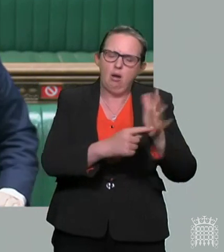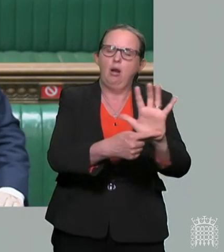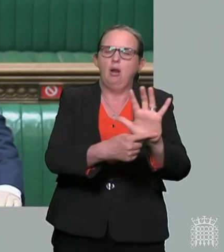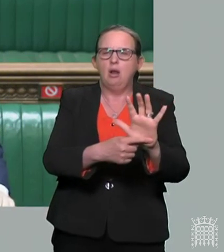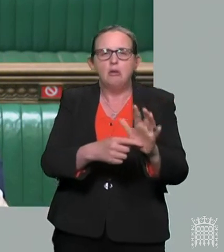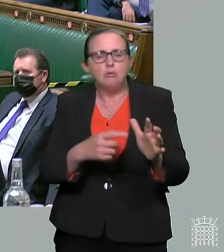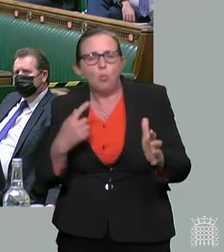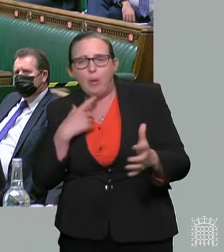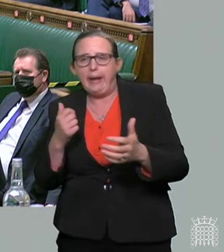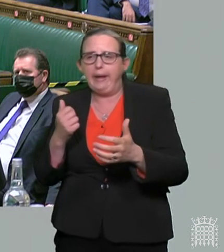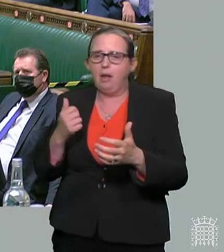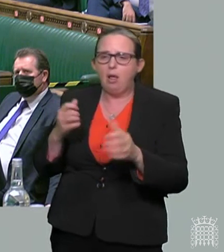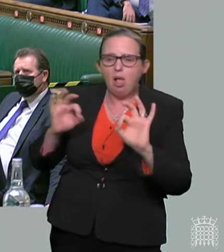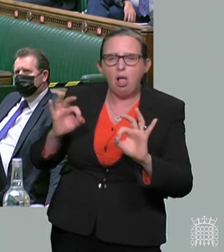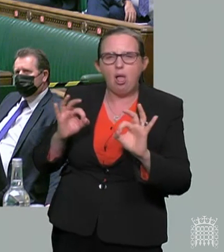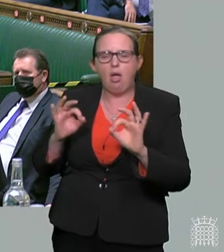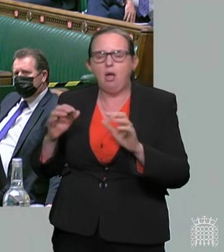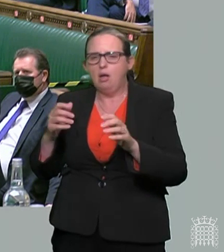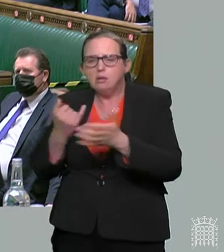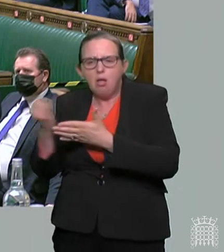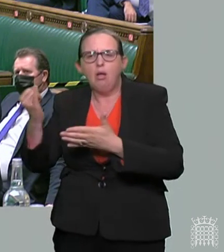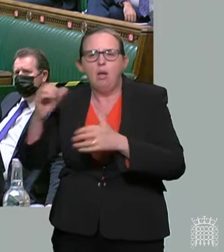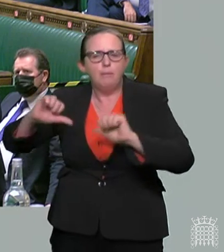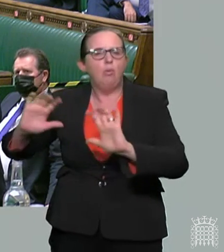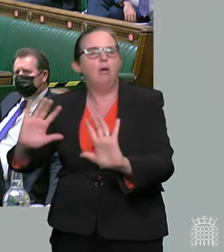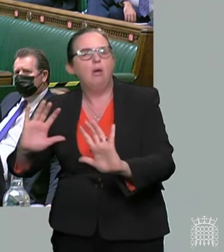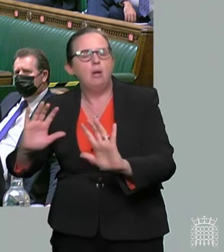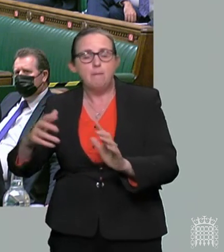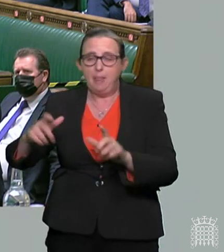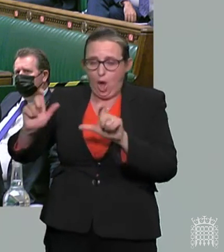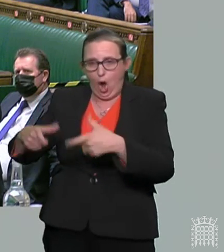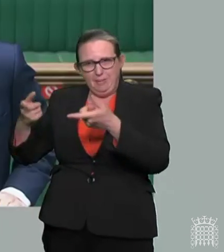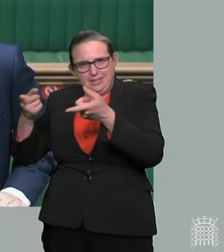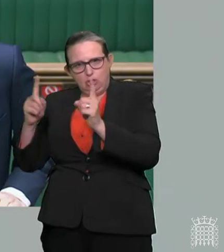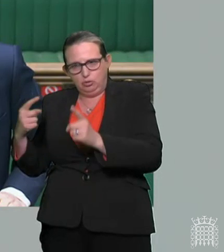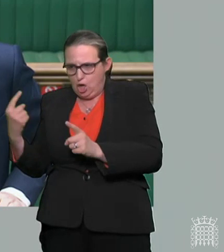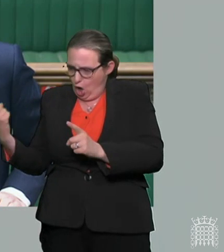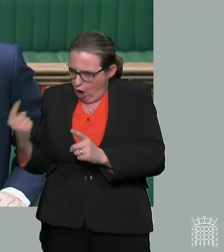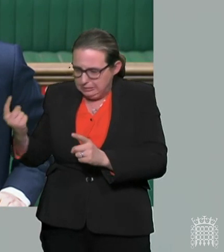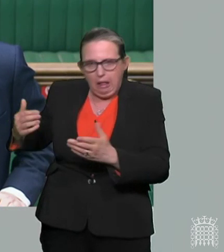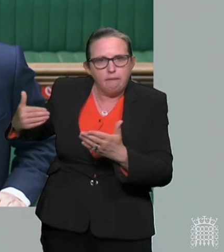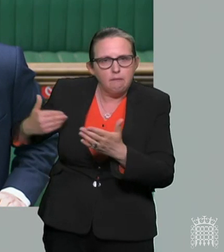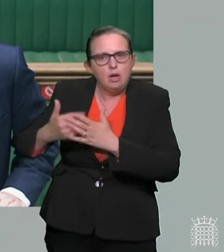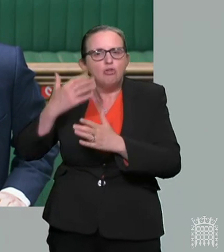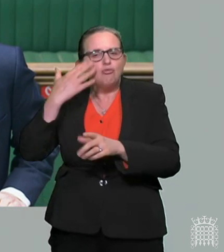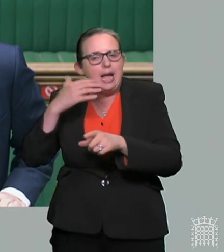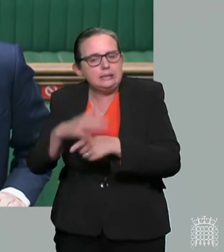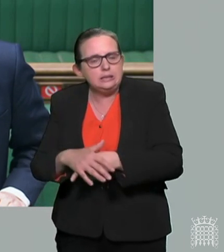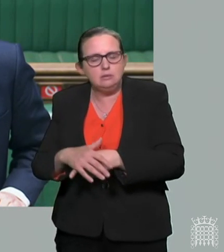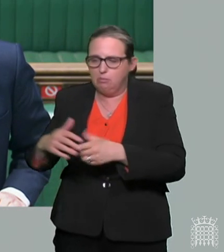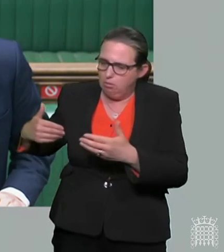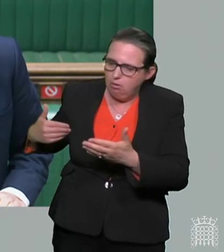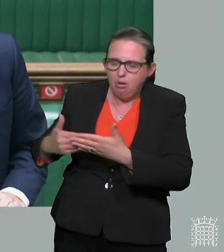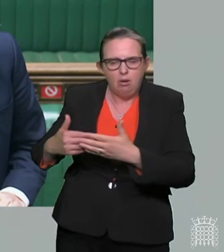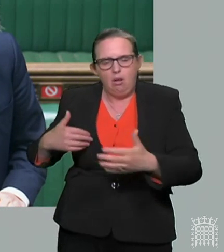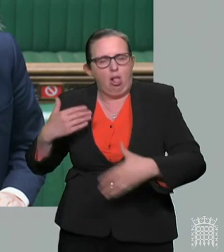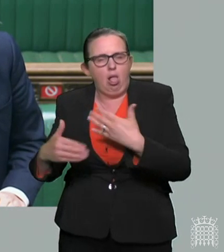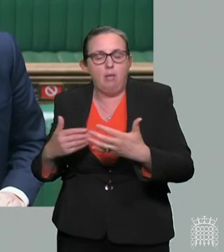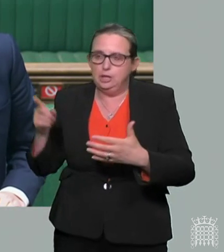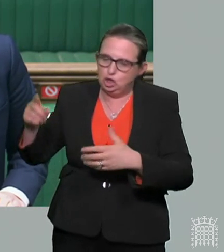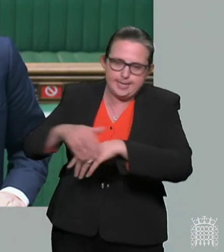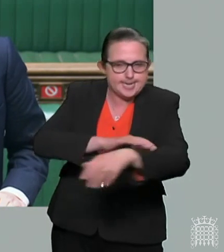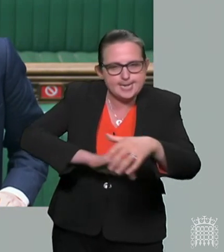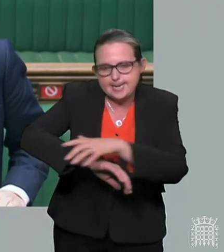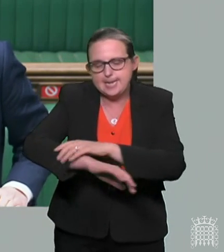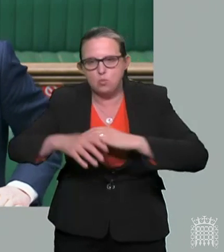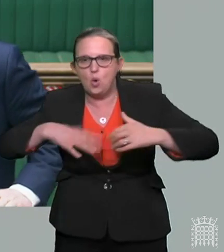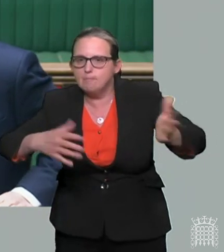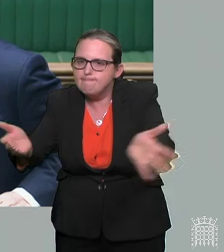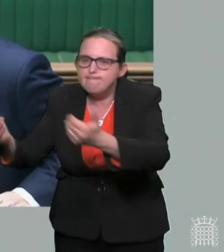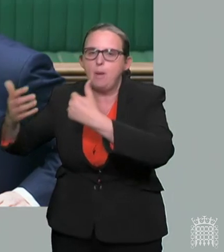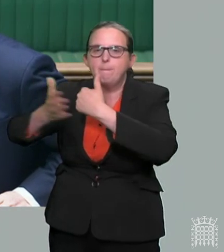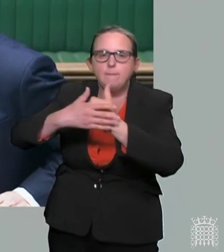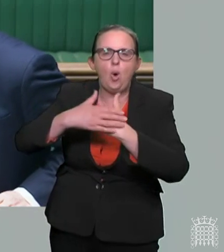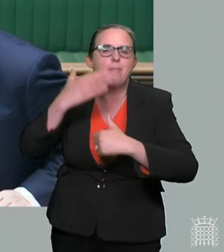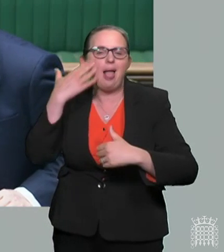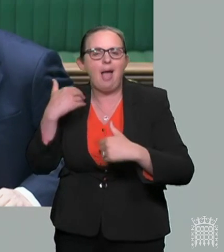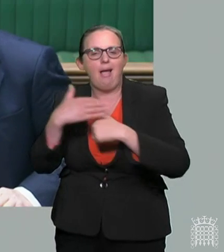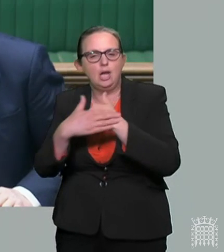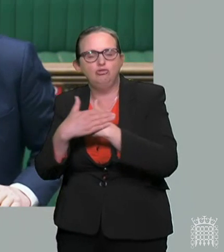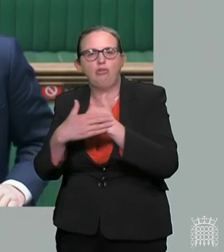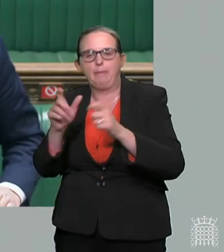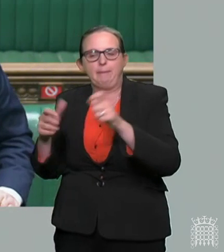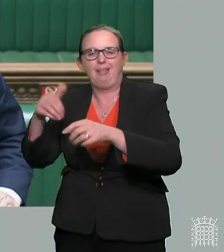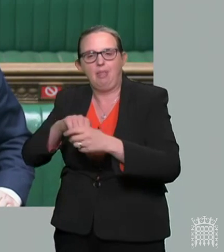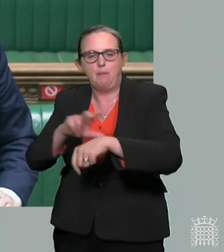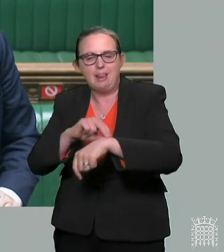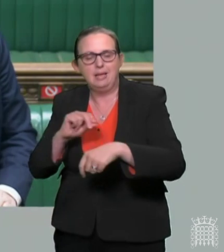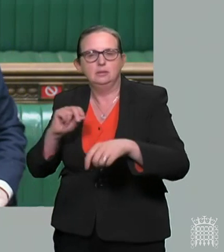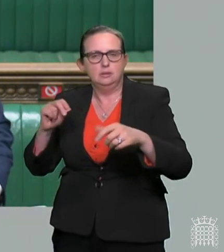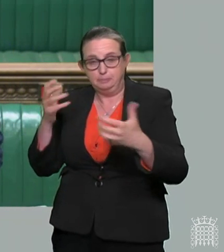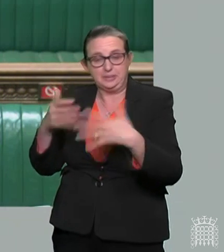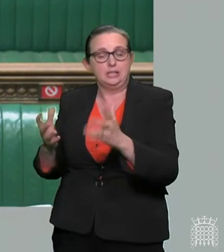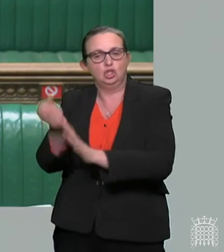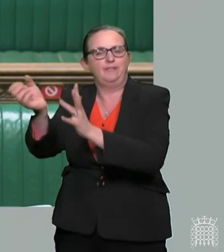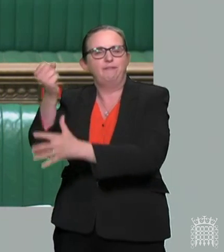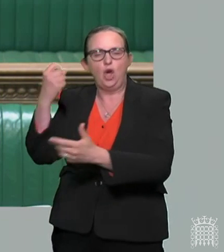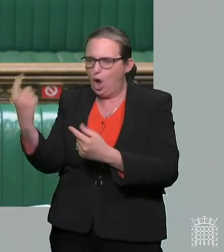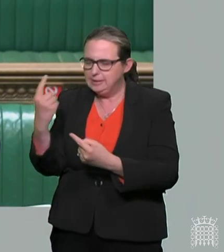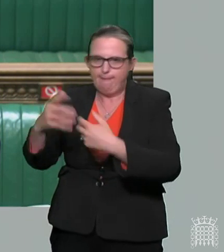But what the Home Secretary has been trying to do all her life is not just fight racism, but take practical steps to advance the cause of black and minority ethnic groups, which she has done successfully, notably in the police.